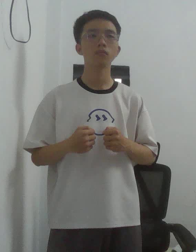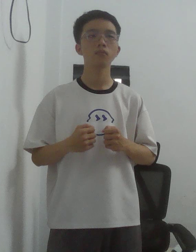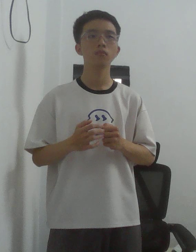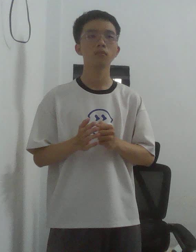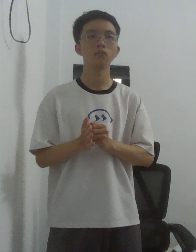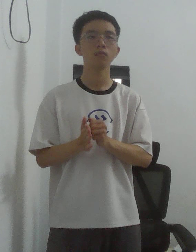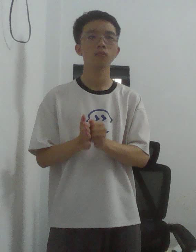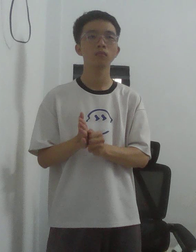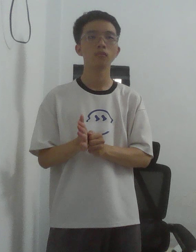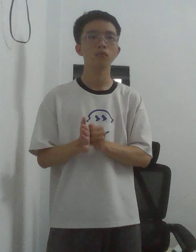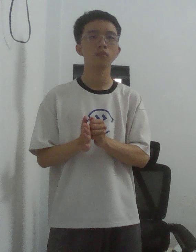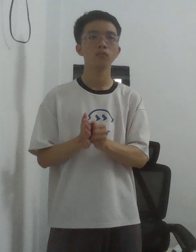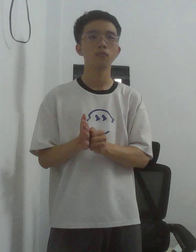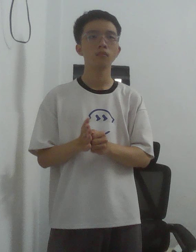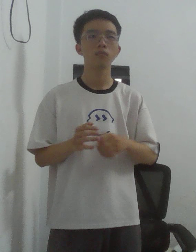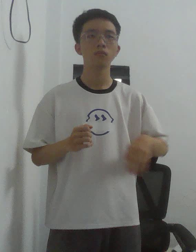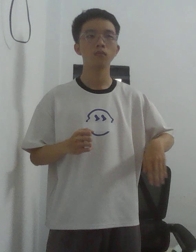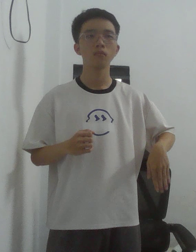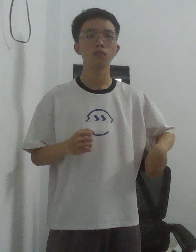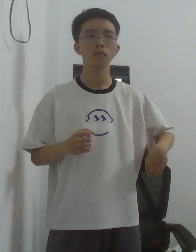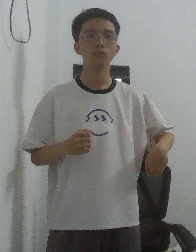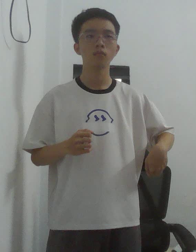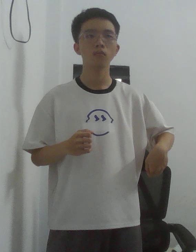thang sau